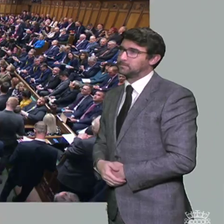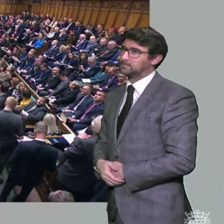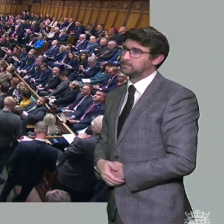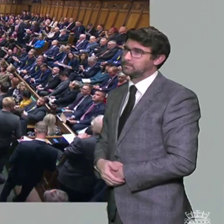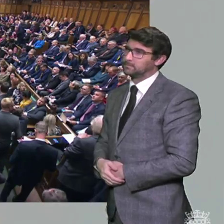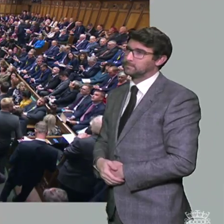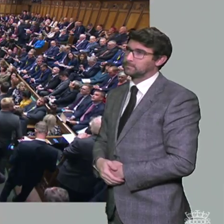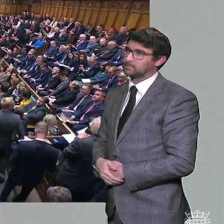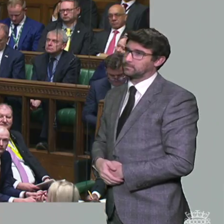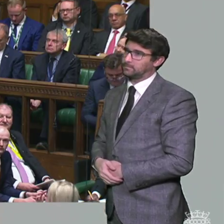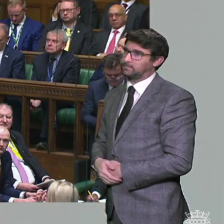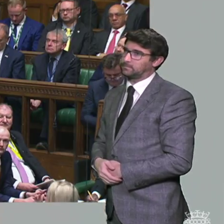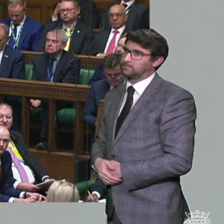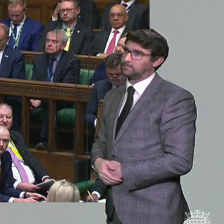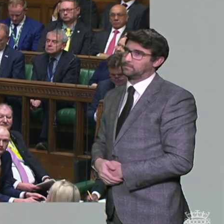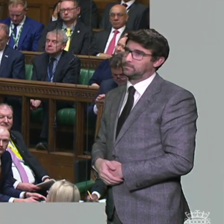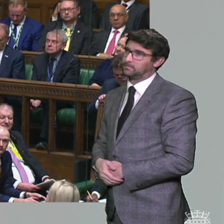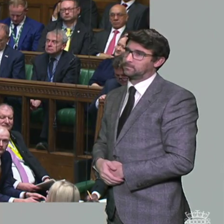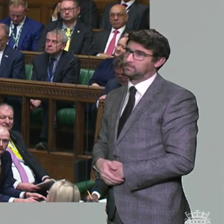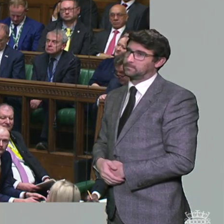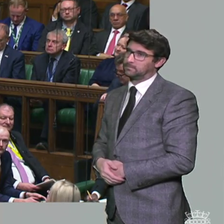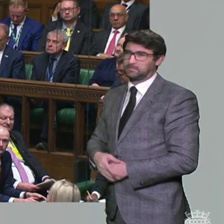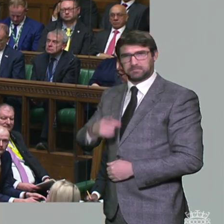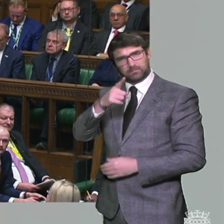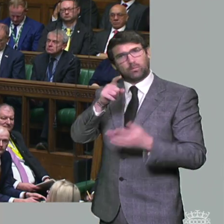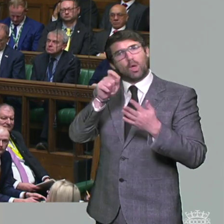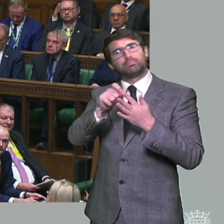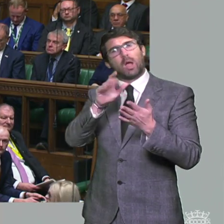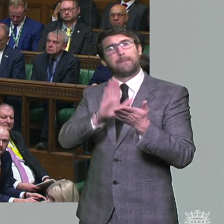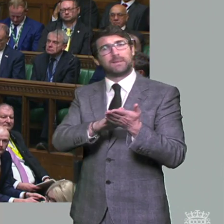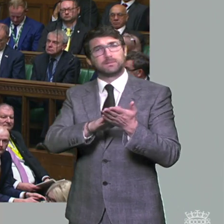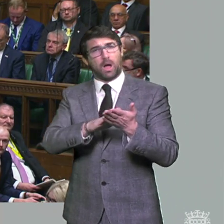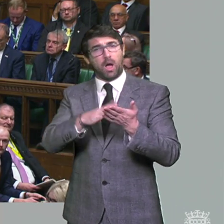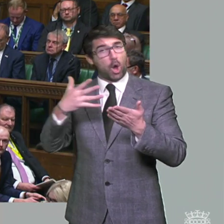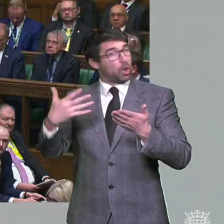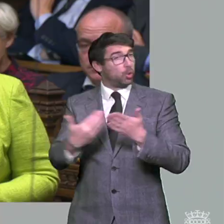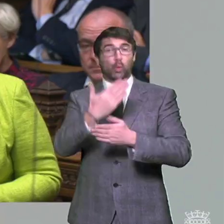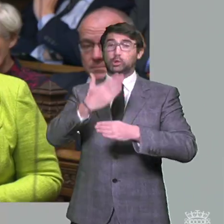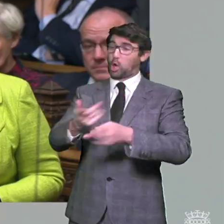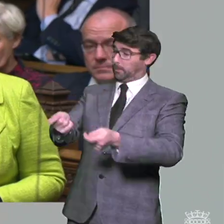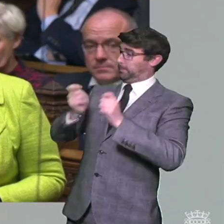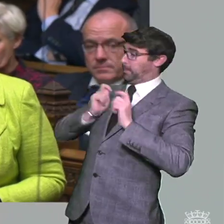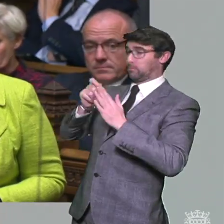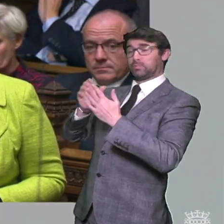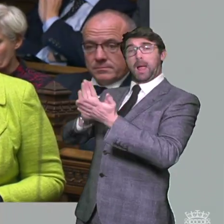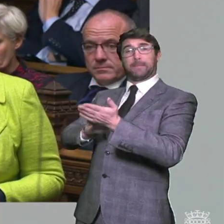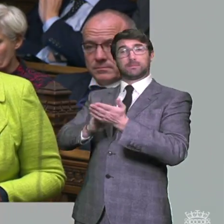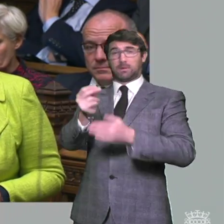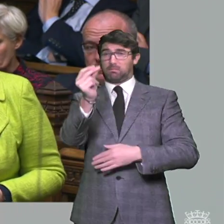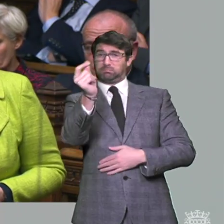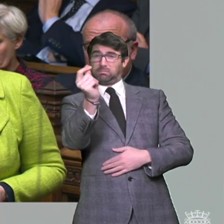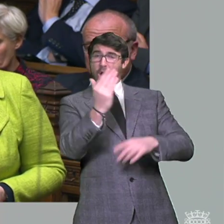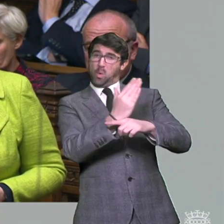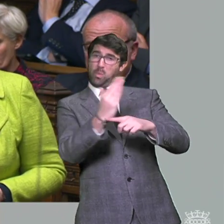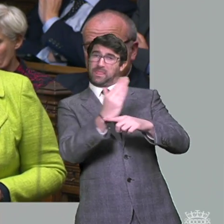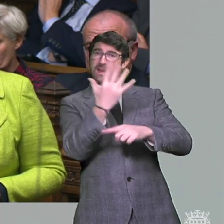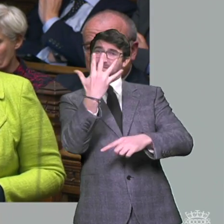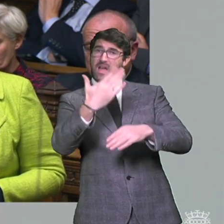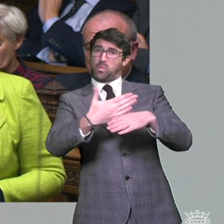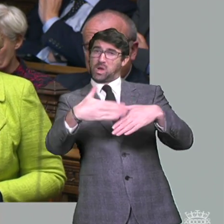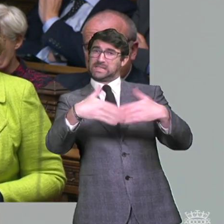It took just five working days for the Prime Minister to crash the pound, damage pension funds and send people’s mortgage costs spiralling.